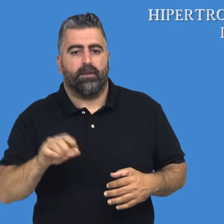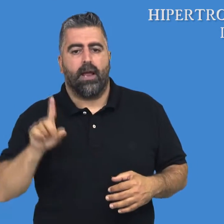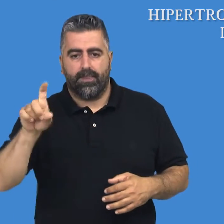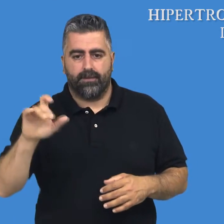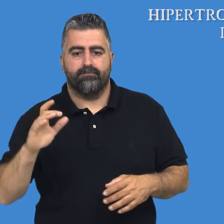cancer